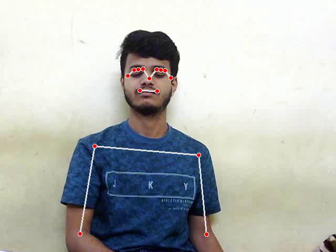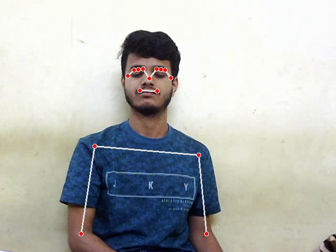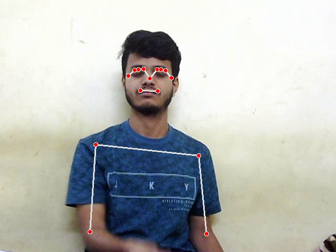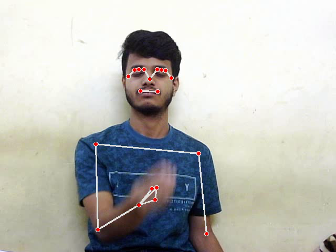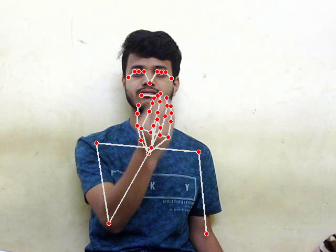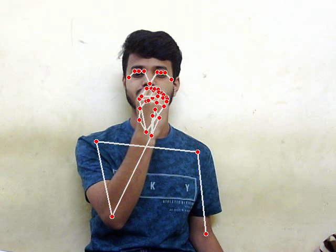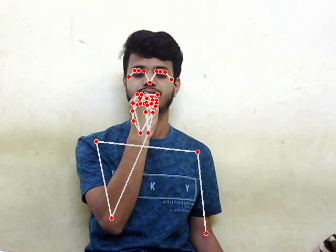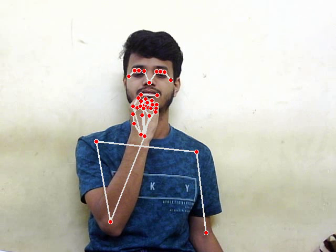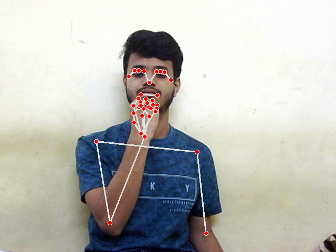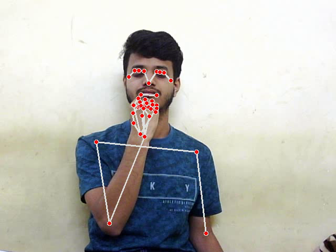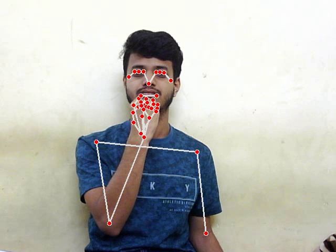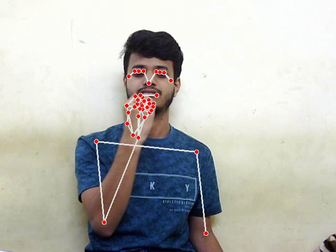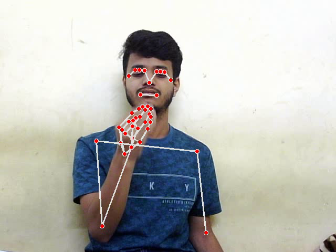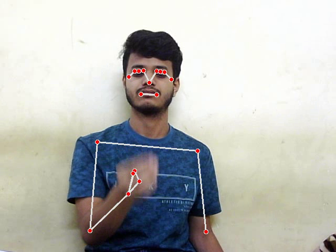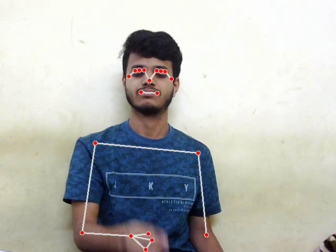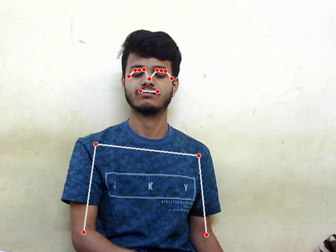eat